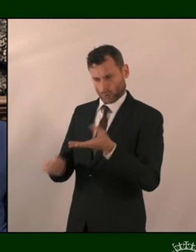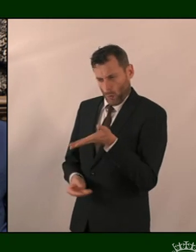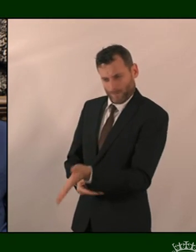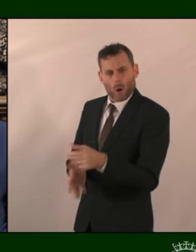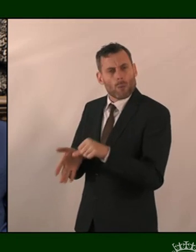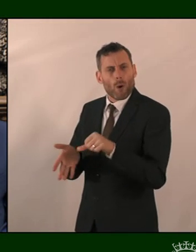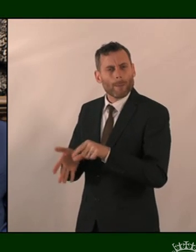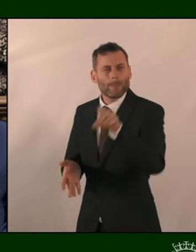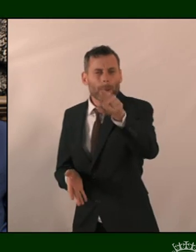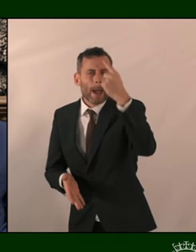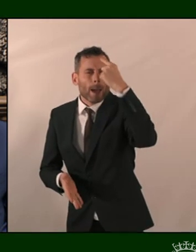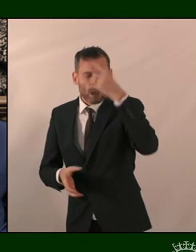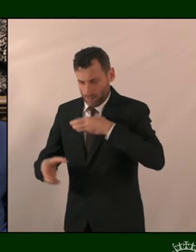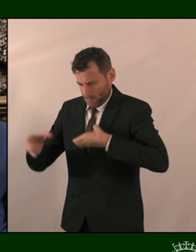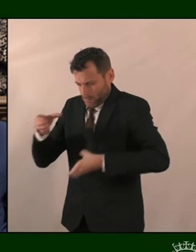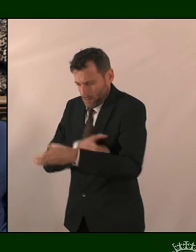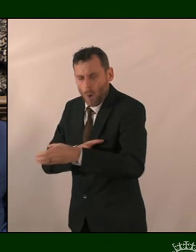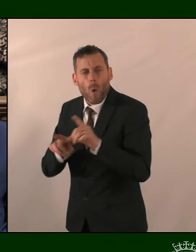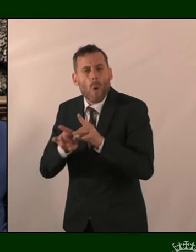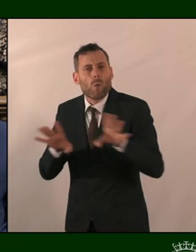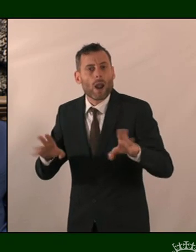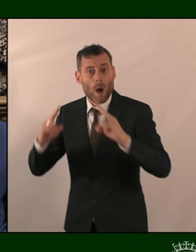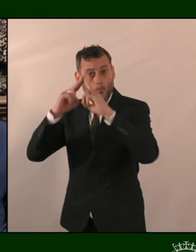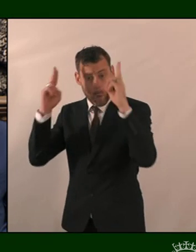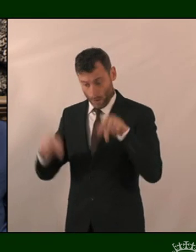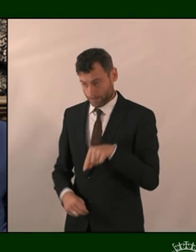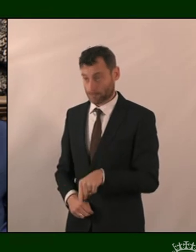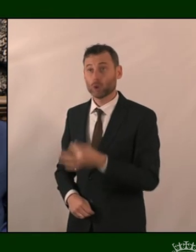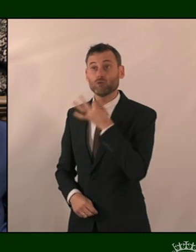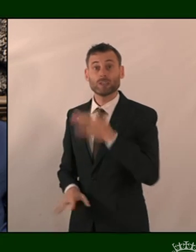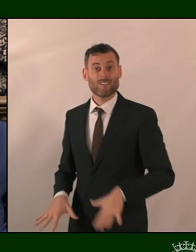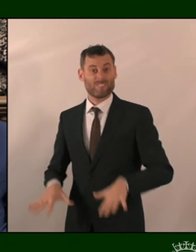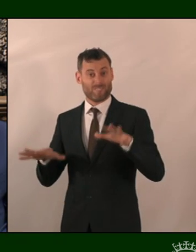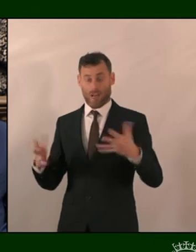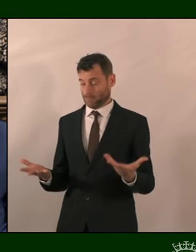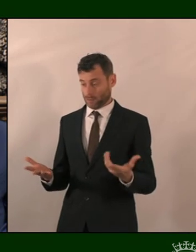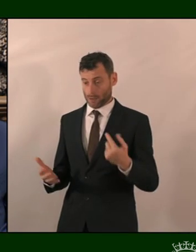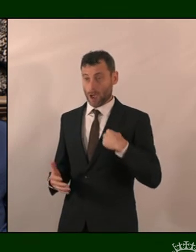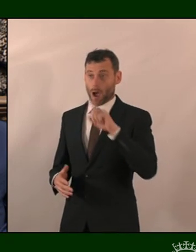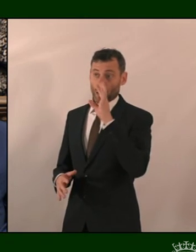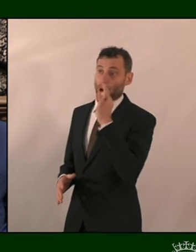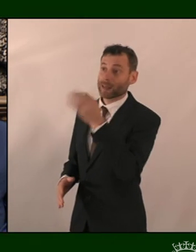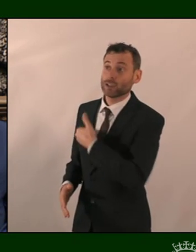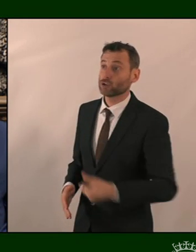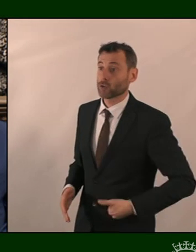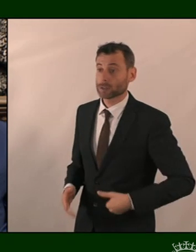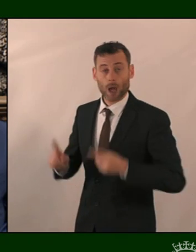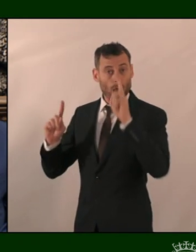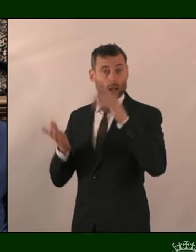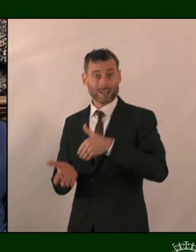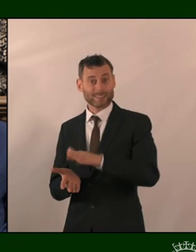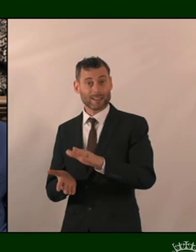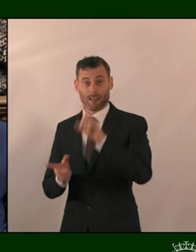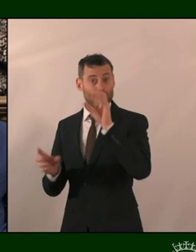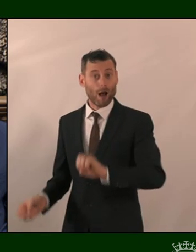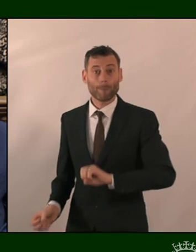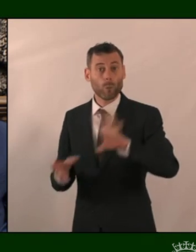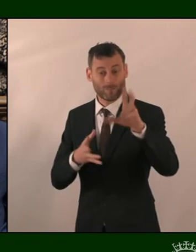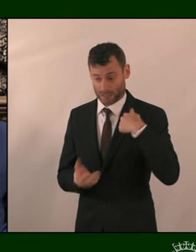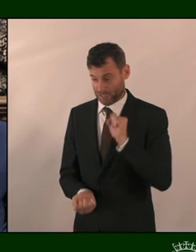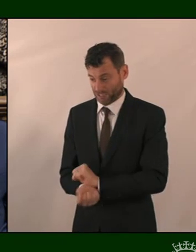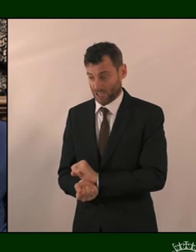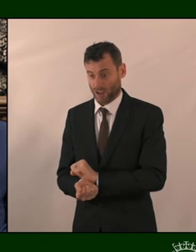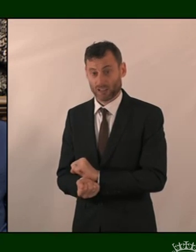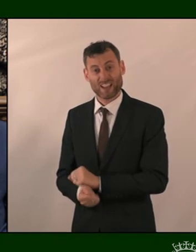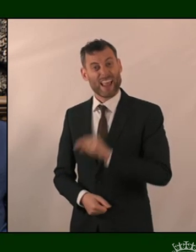Just imagine what it is like to live in a home that is in danger of being flooded when you cannot get it insured and, if you own it, you cannot sell it and cannot move—you are totally stuck.